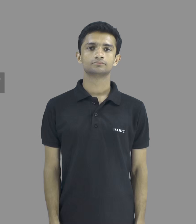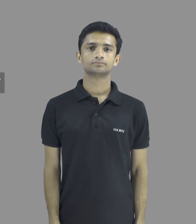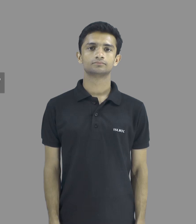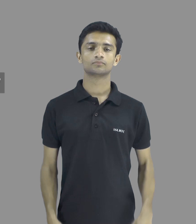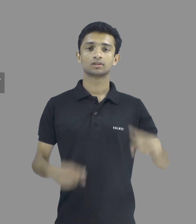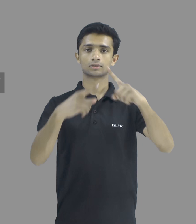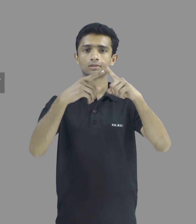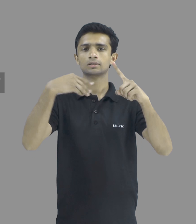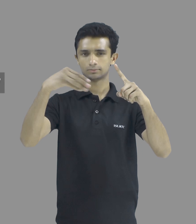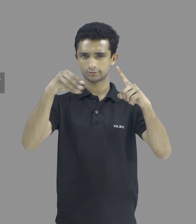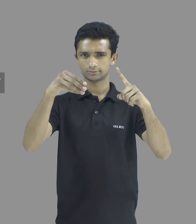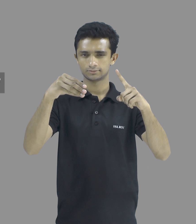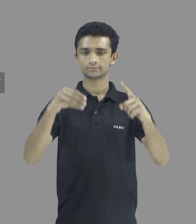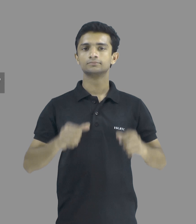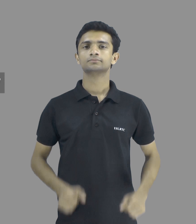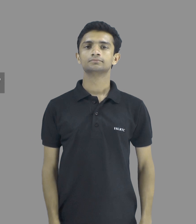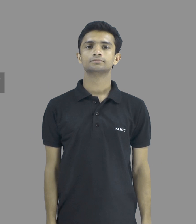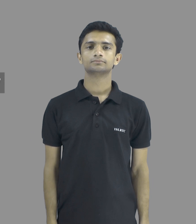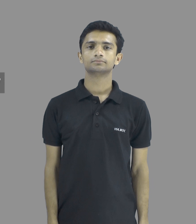Temporary